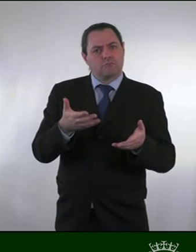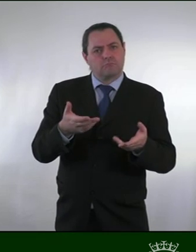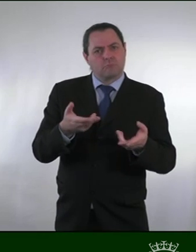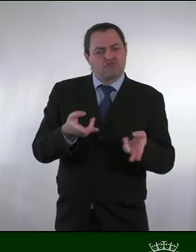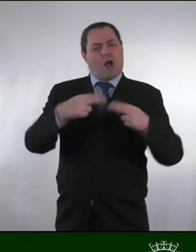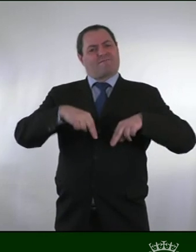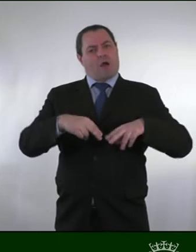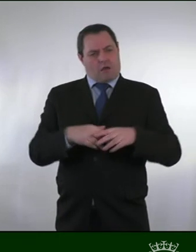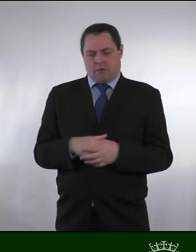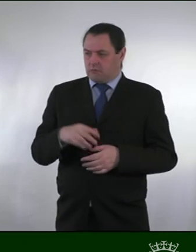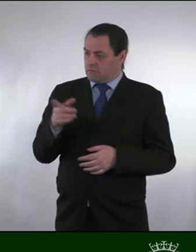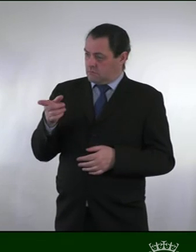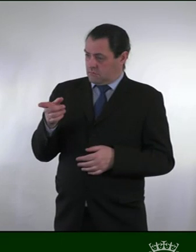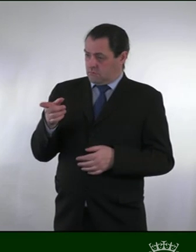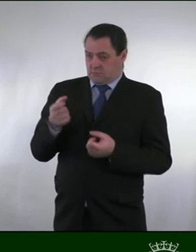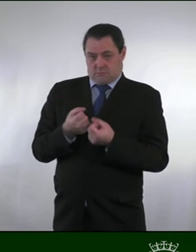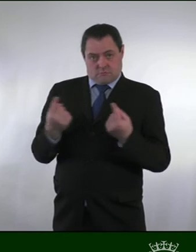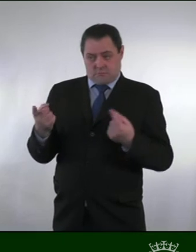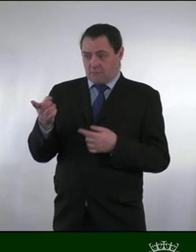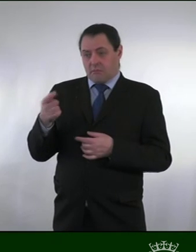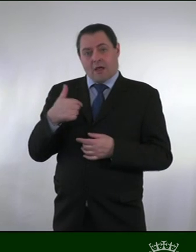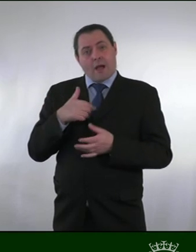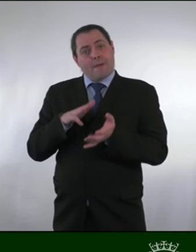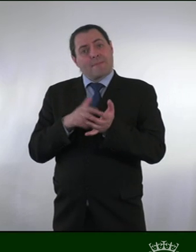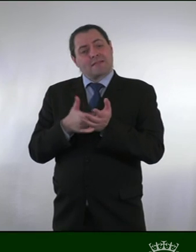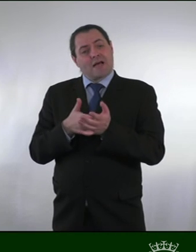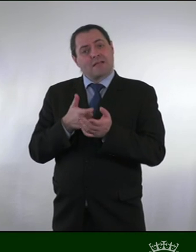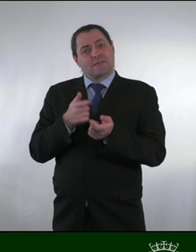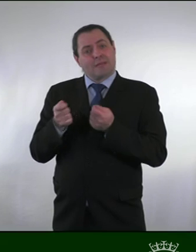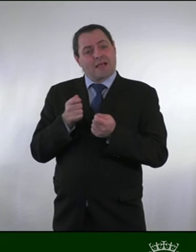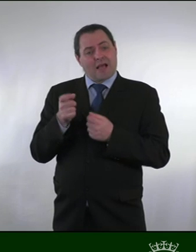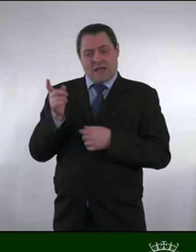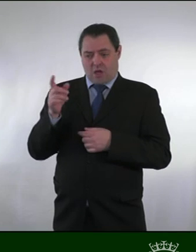This morning, the Home Secretary said that the Home Office is still washing through the data.